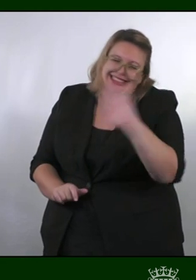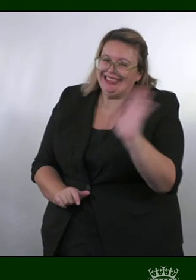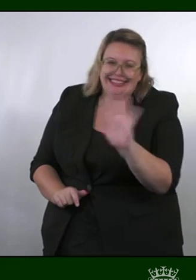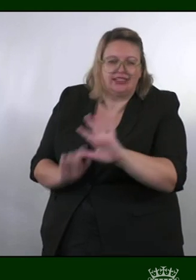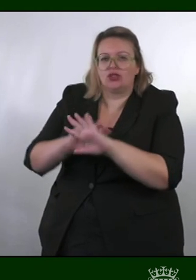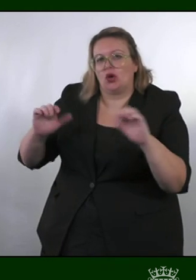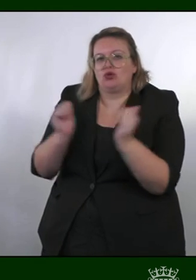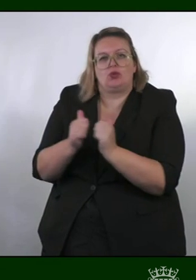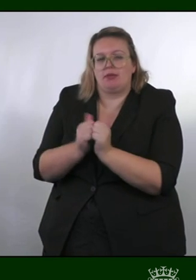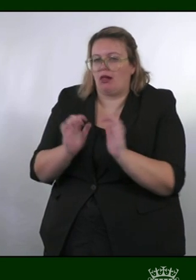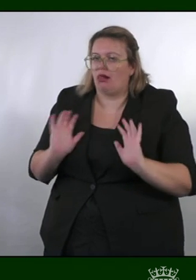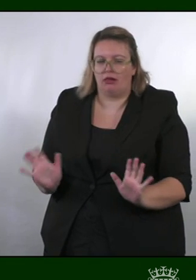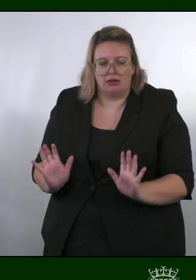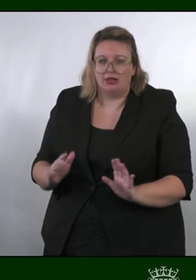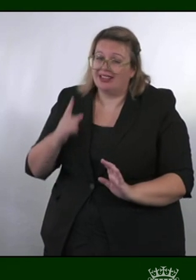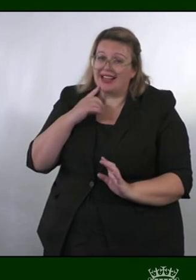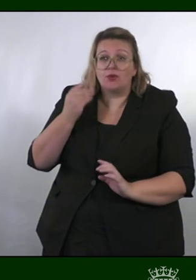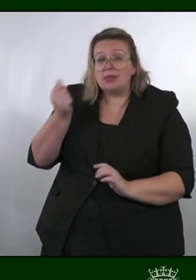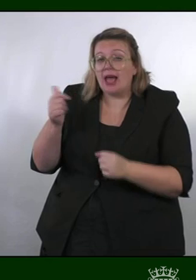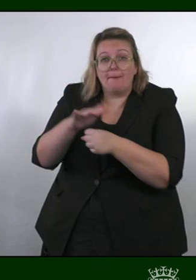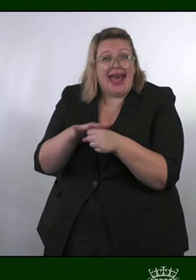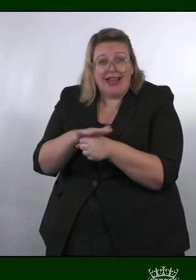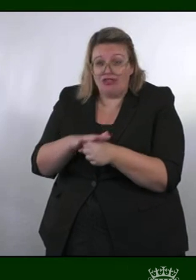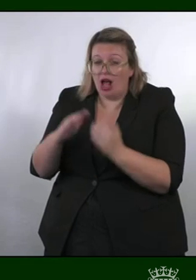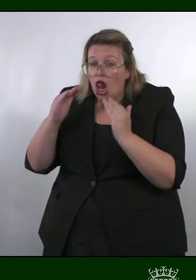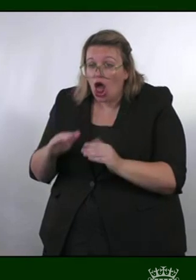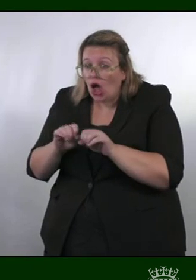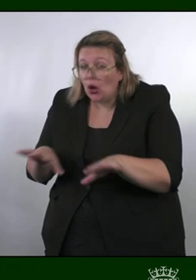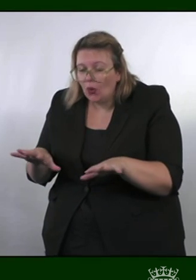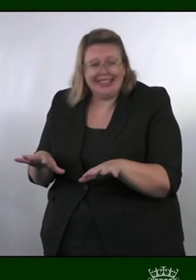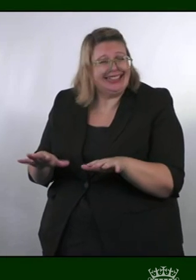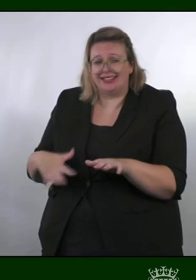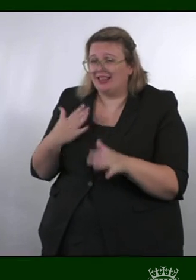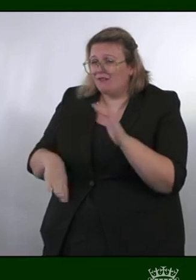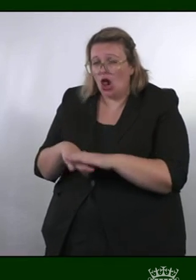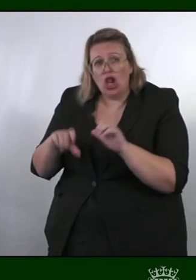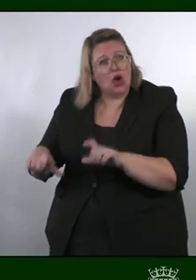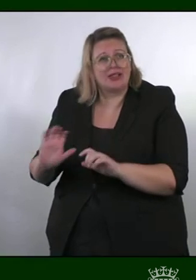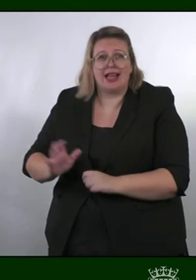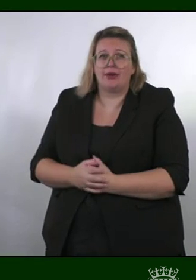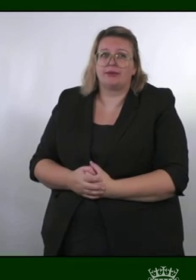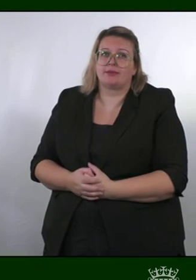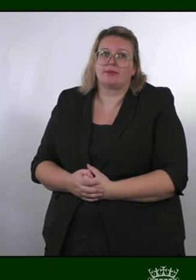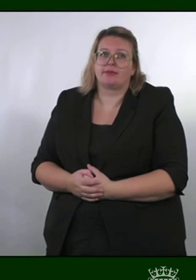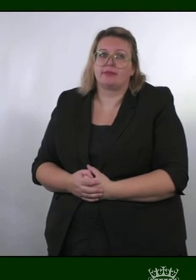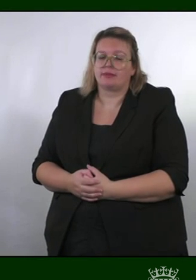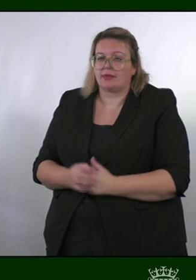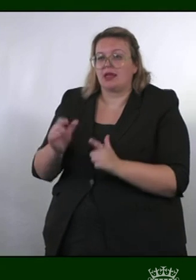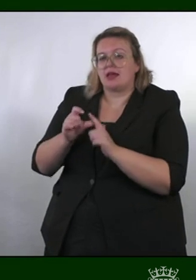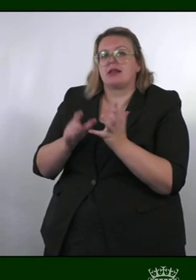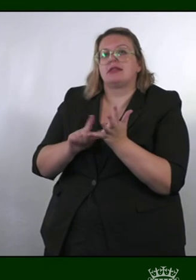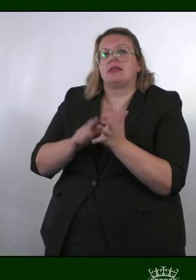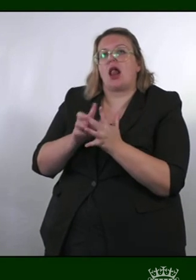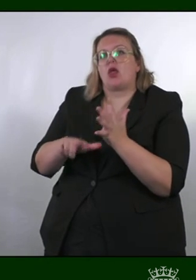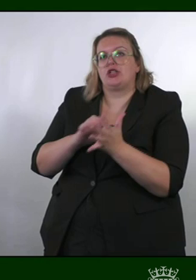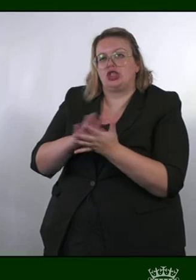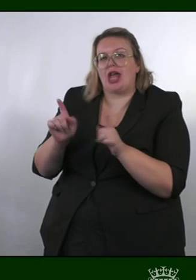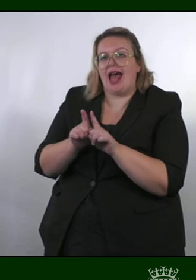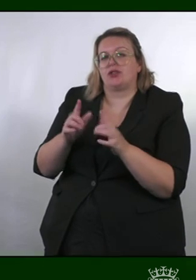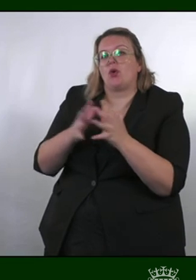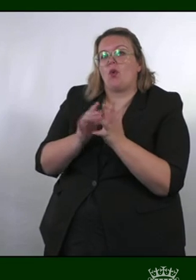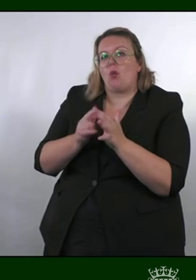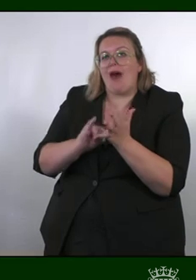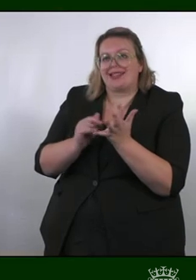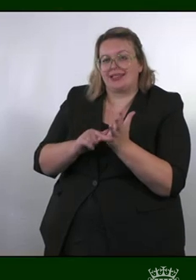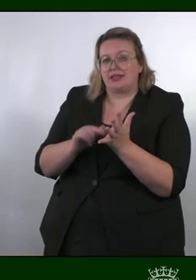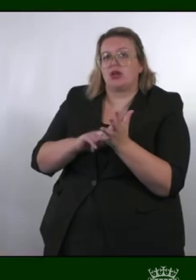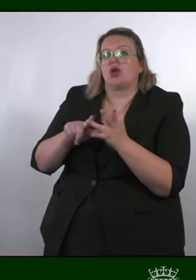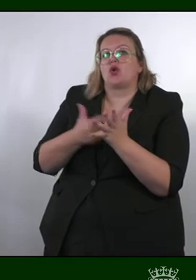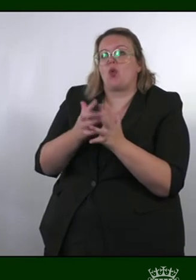I am pleased to inform the House that, following discussions this week, the Government have reached an agreement with South Yorkshire on a package of measures to drive down transmission.